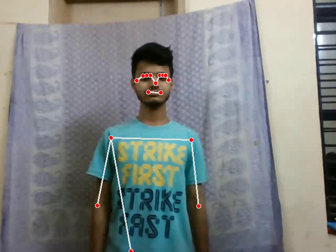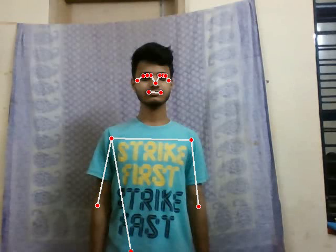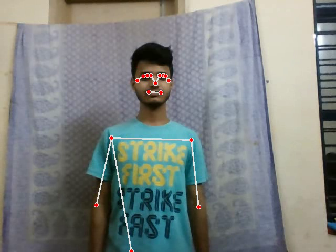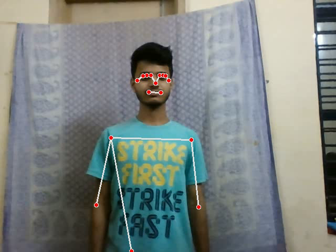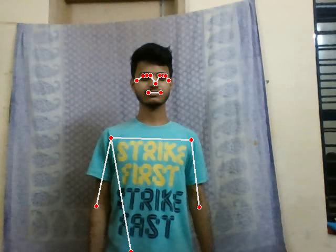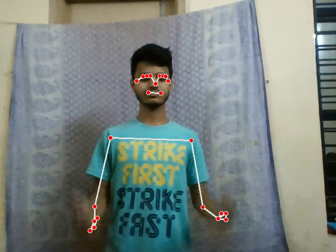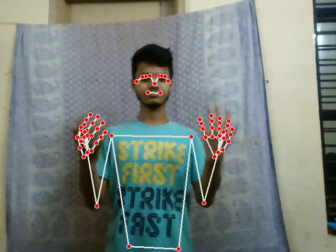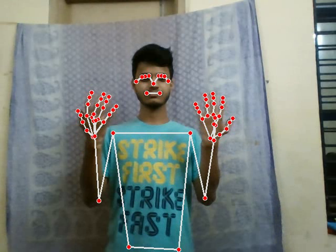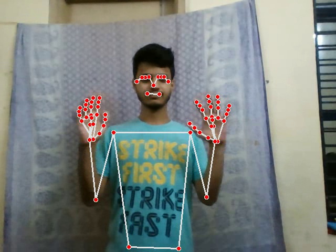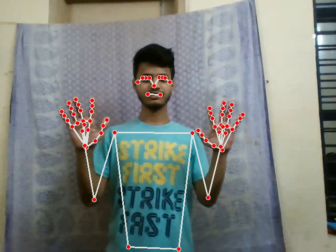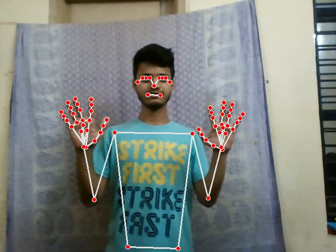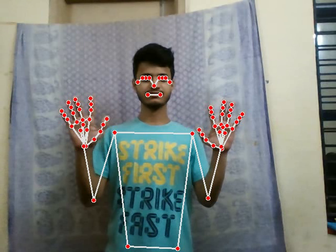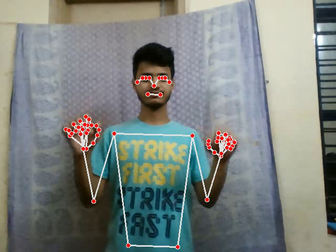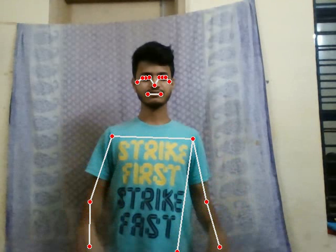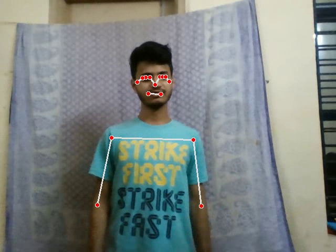do not want